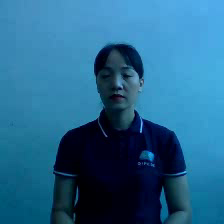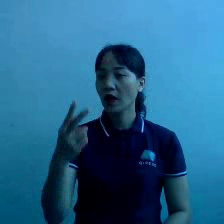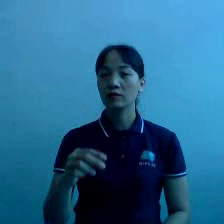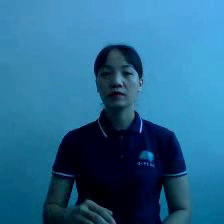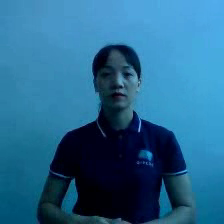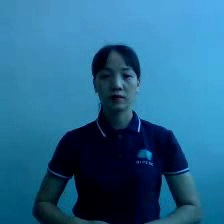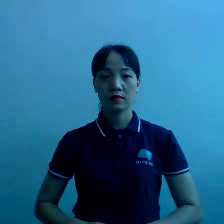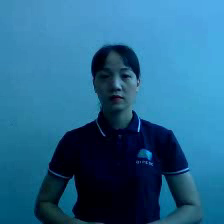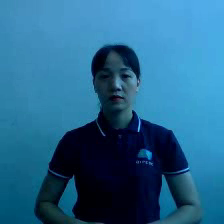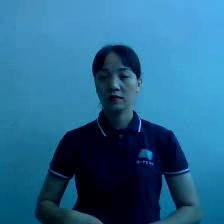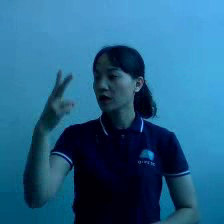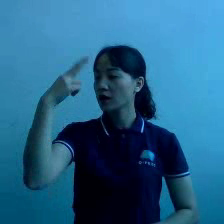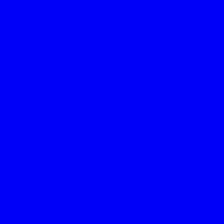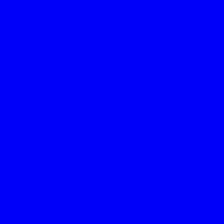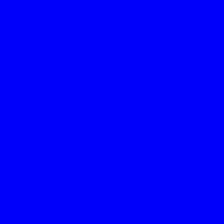Khóc